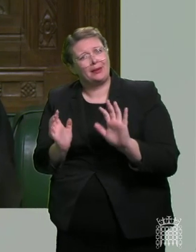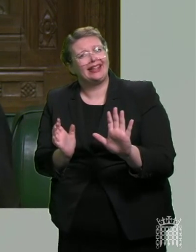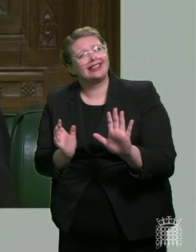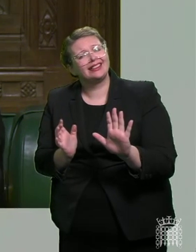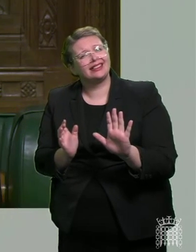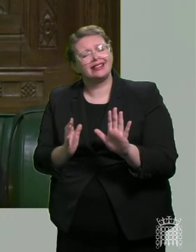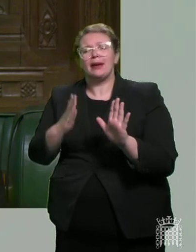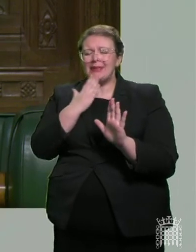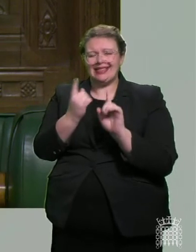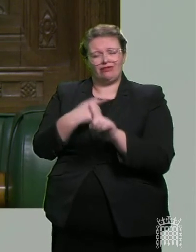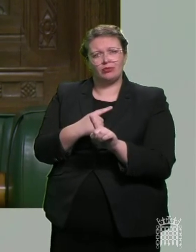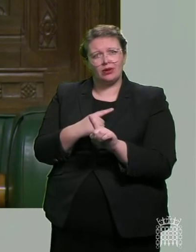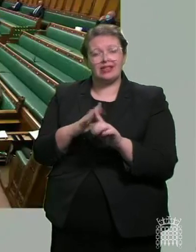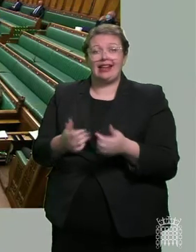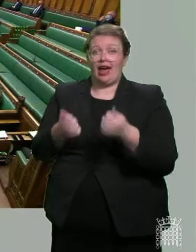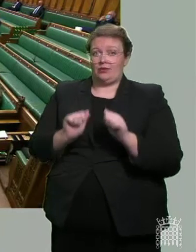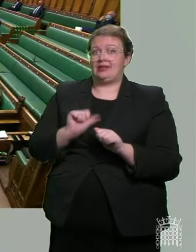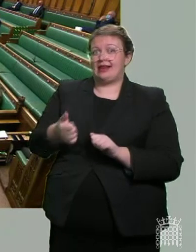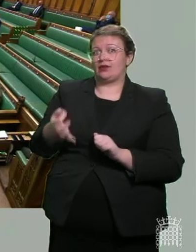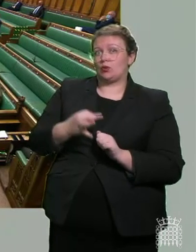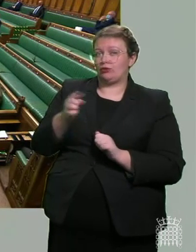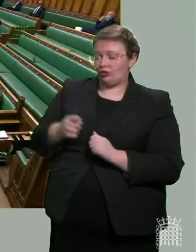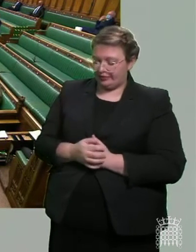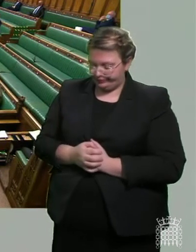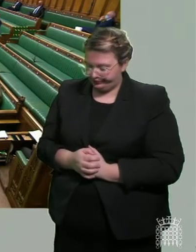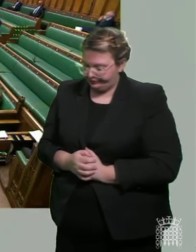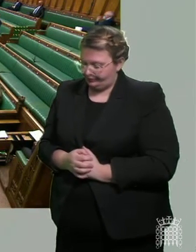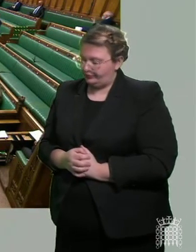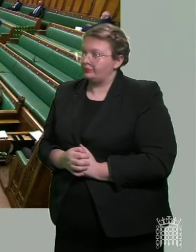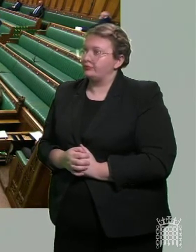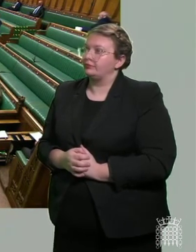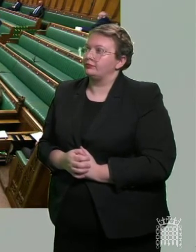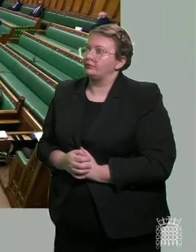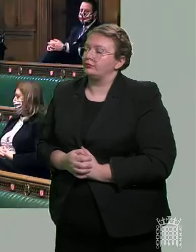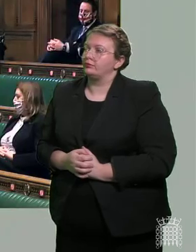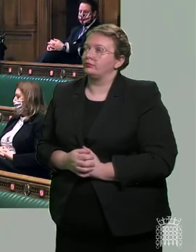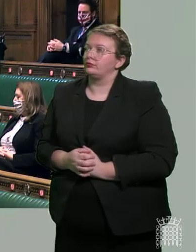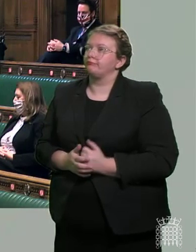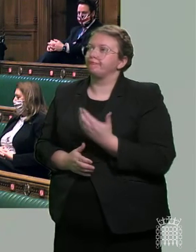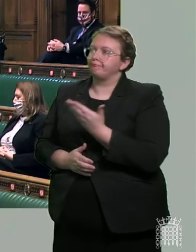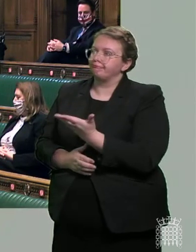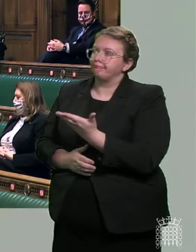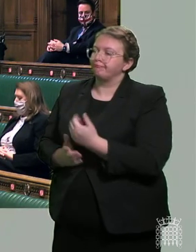The right honourable and learned Gentleman cannot have it both ways.